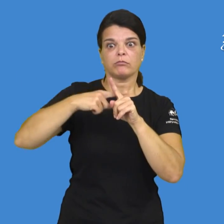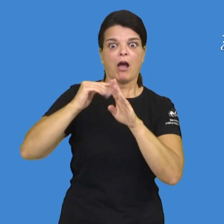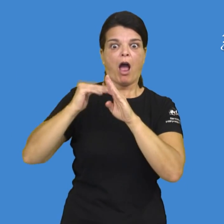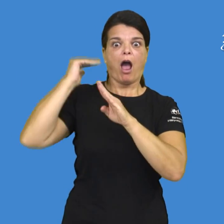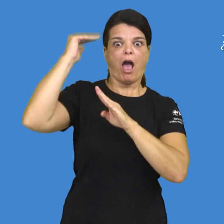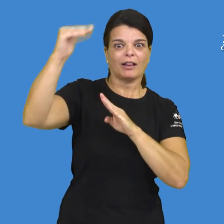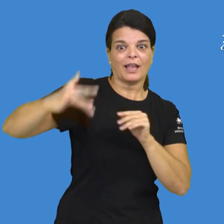superior